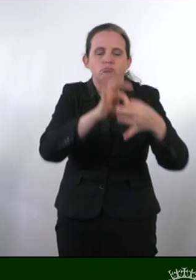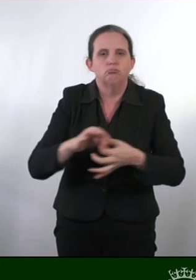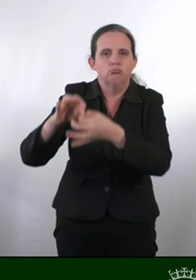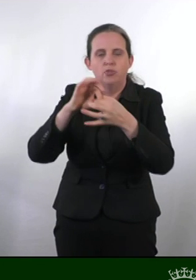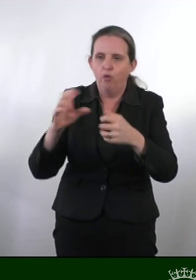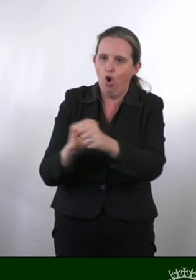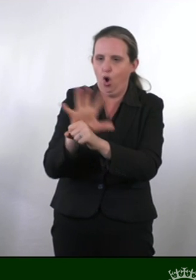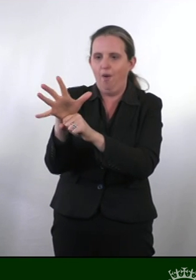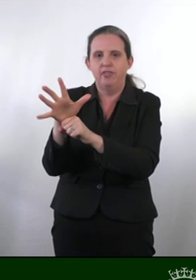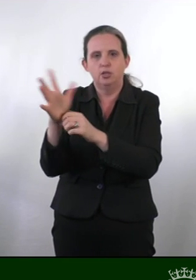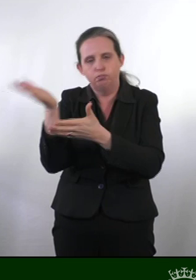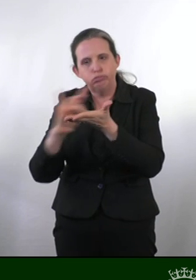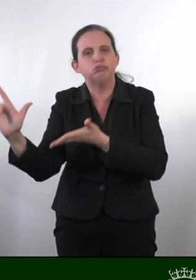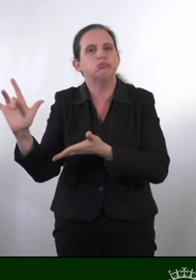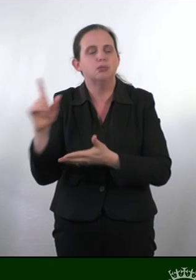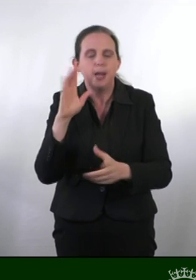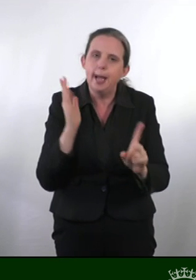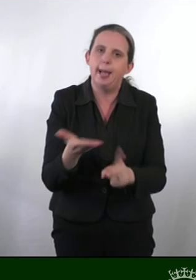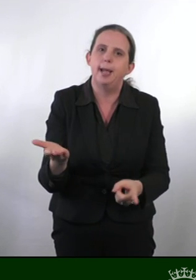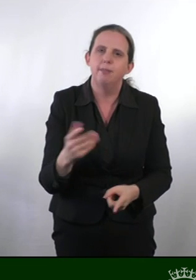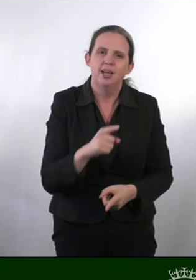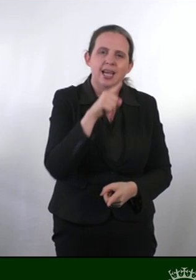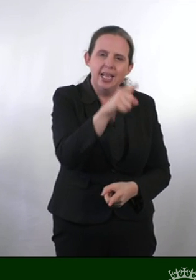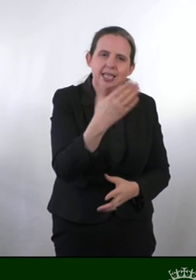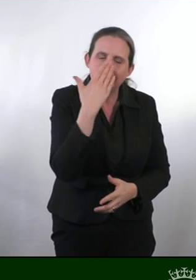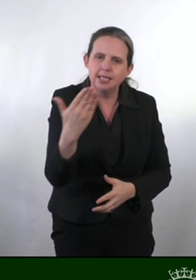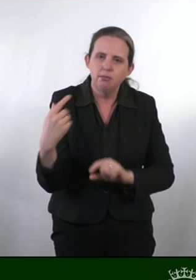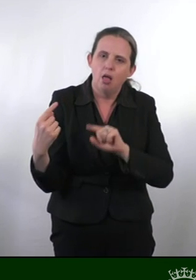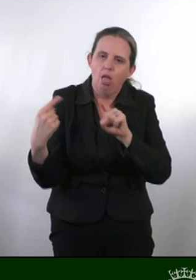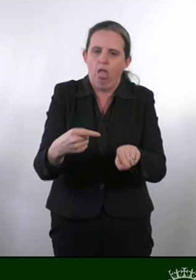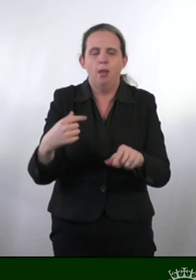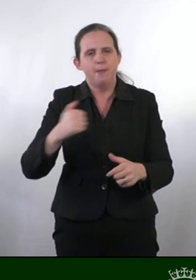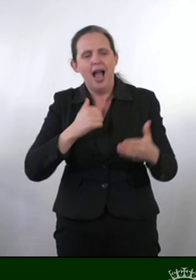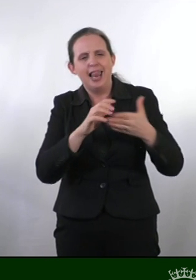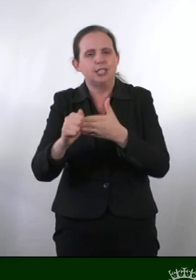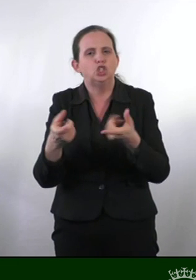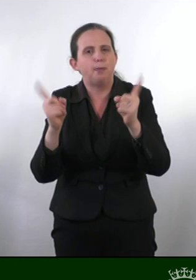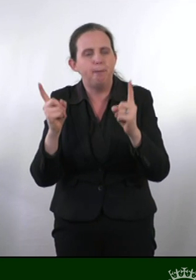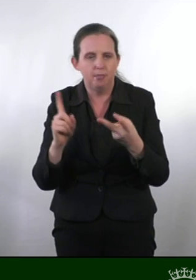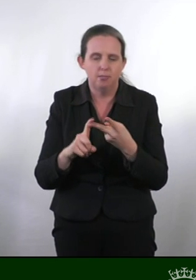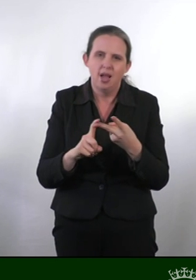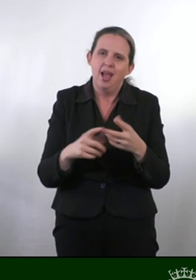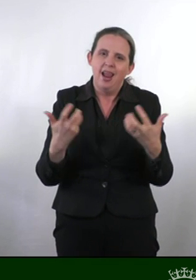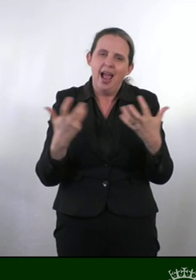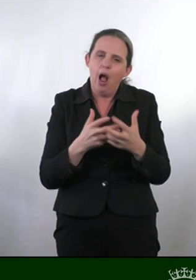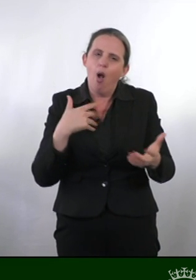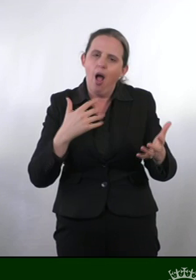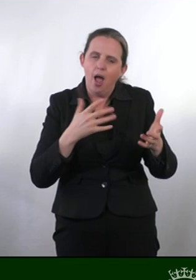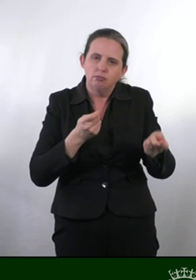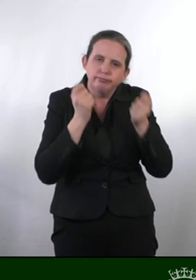He makes various attacks on, I think, my leadership and handling of the ministerial code.